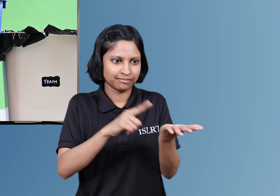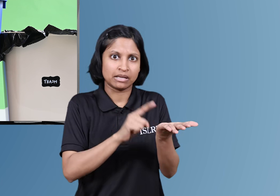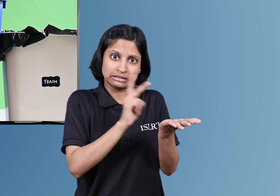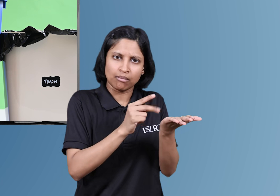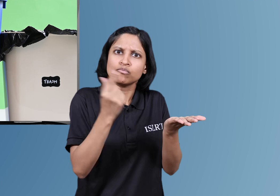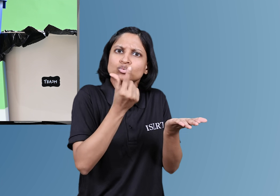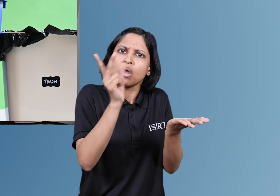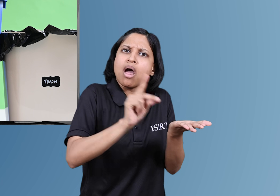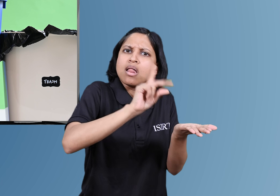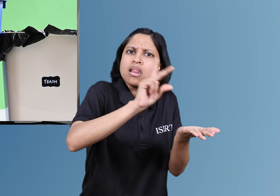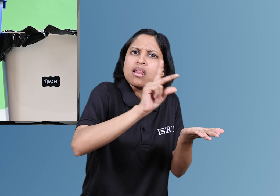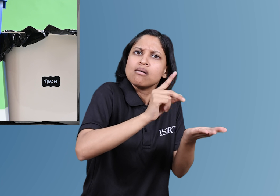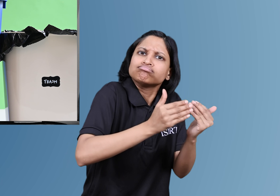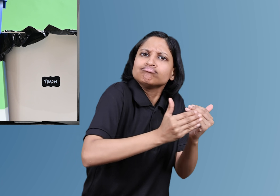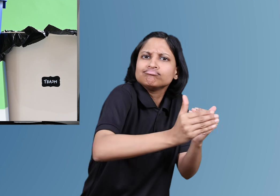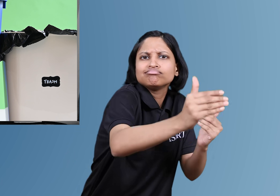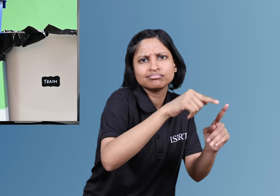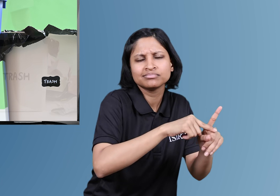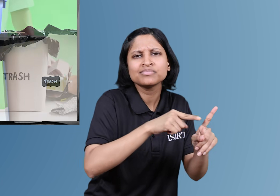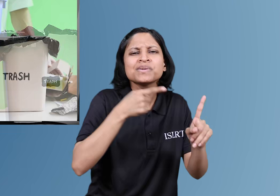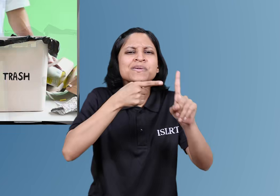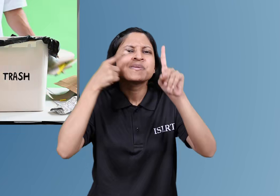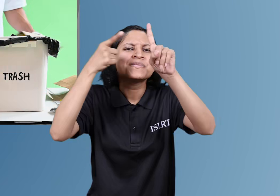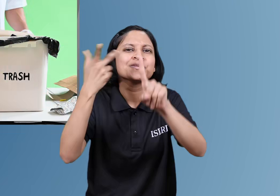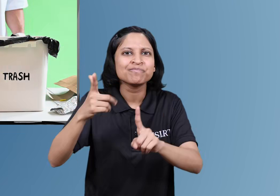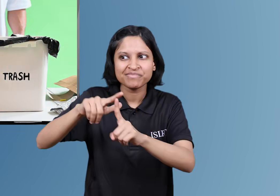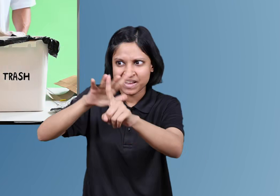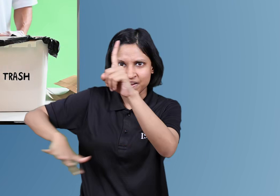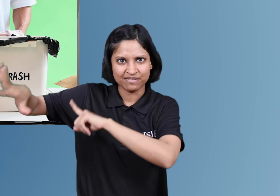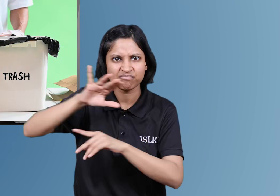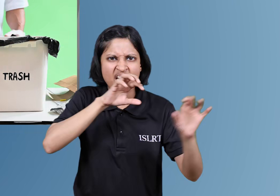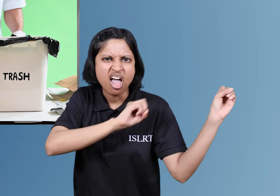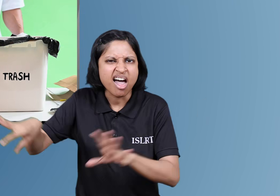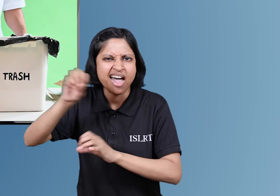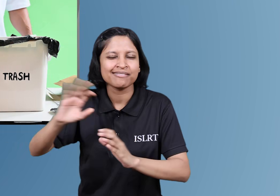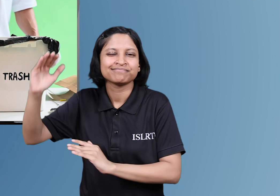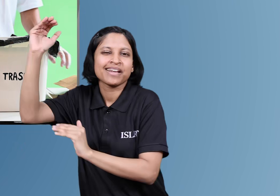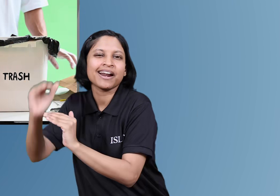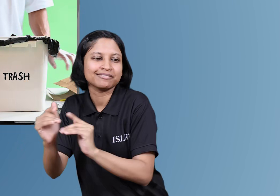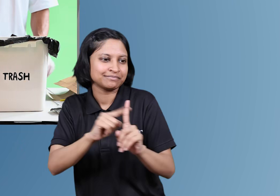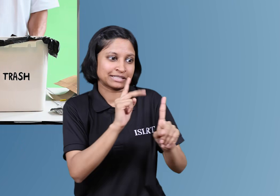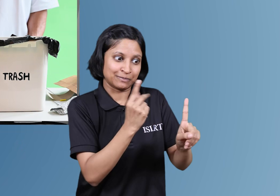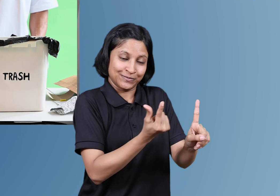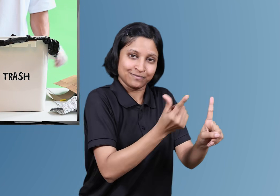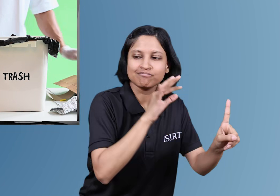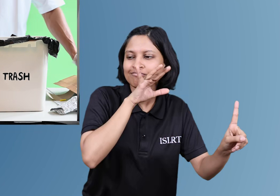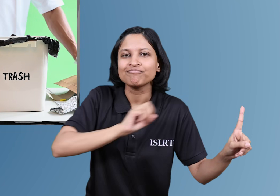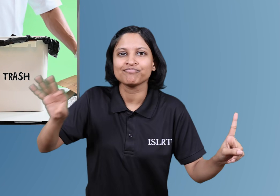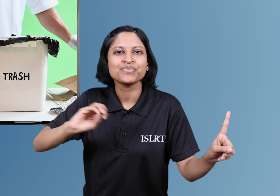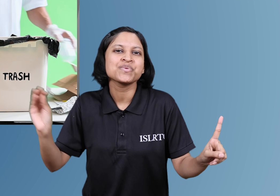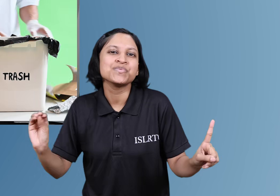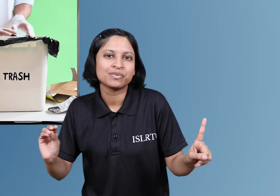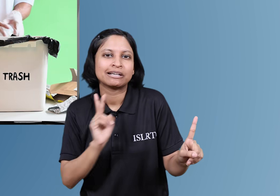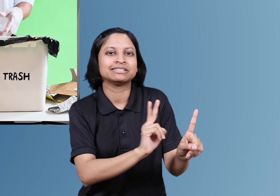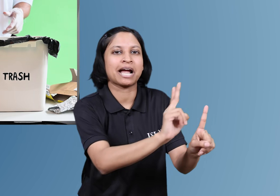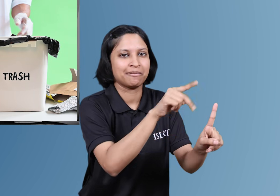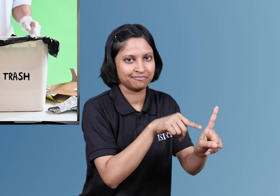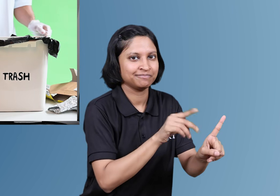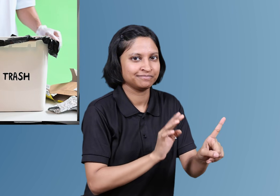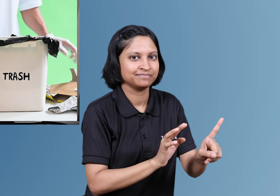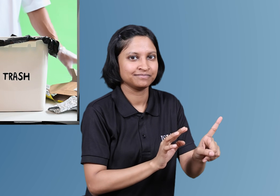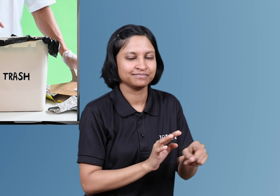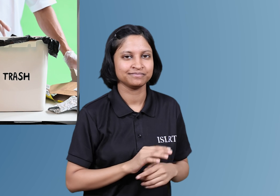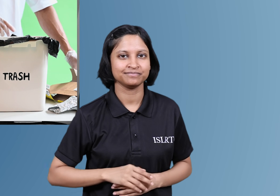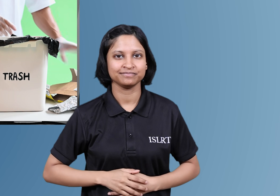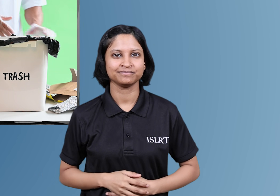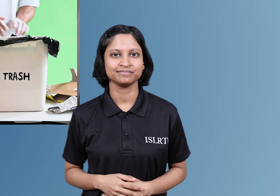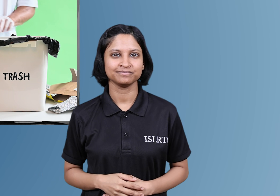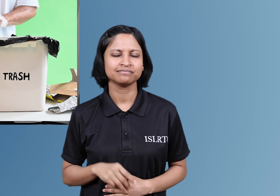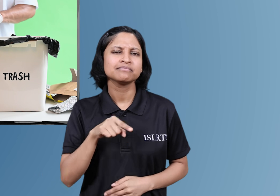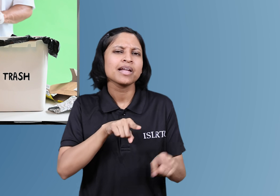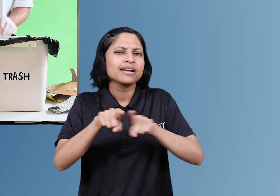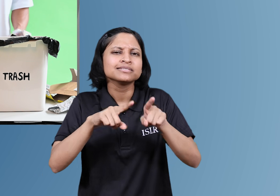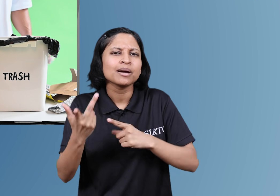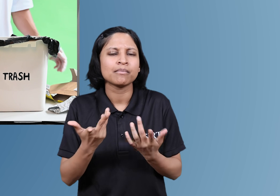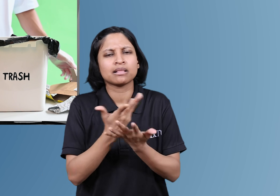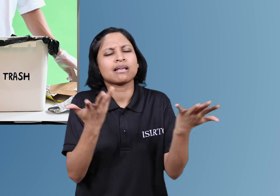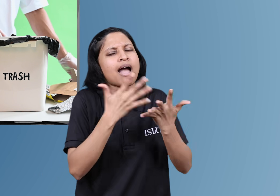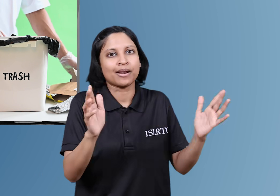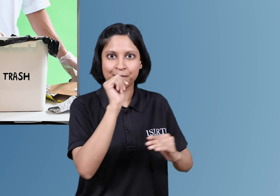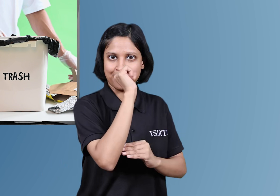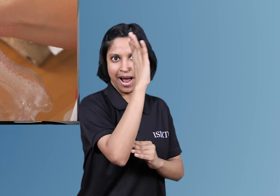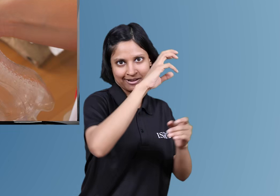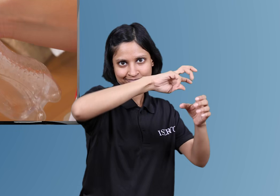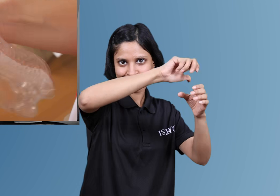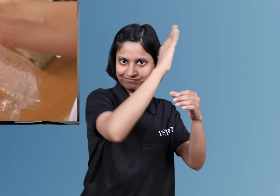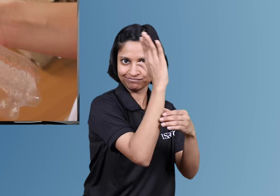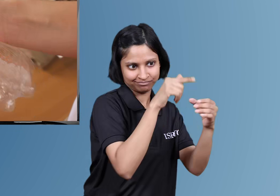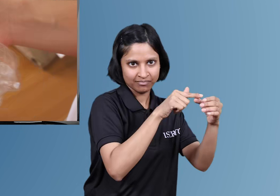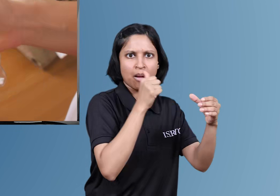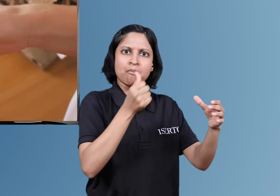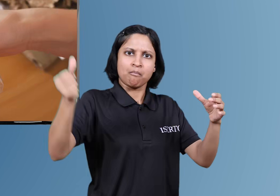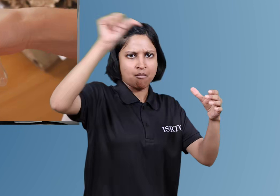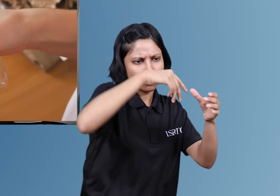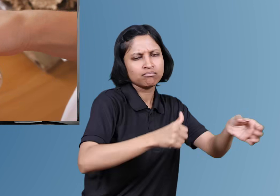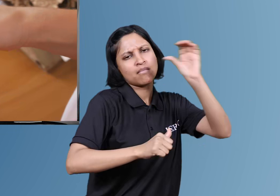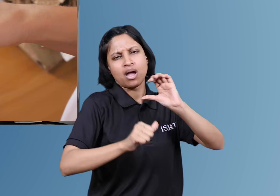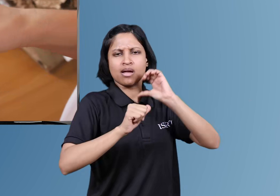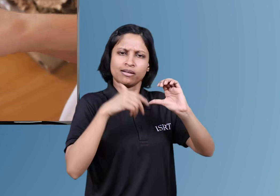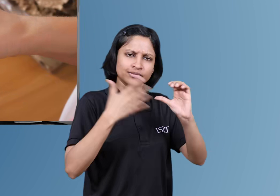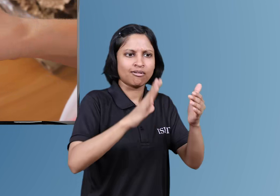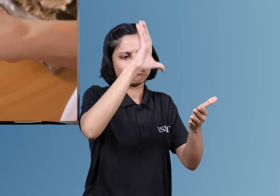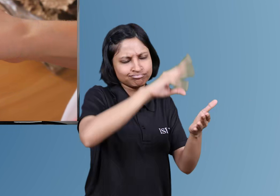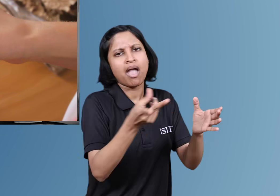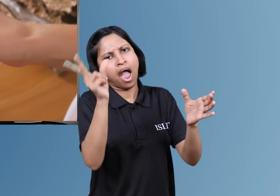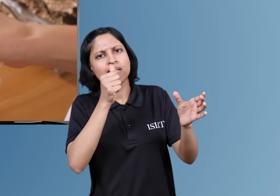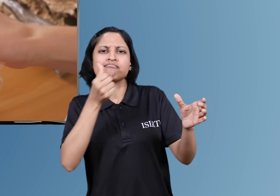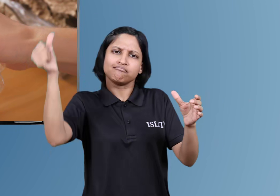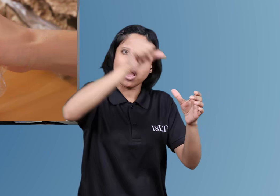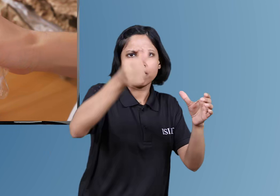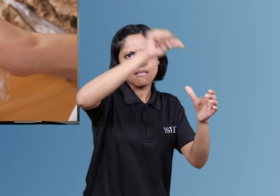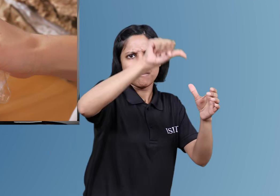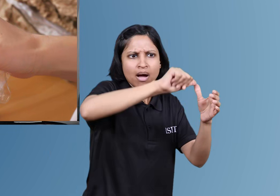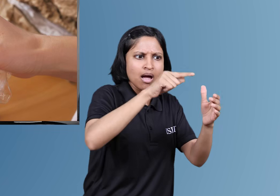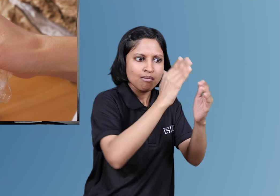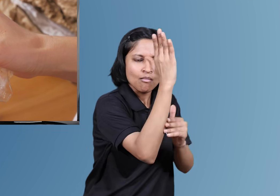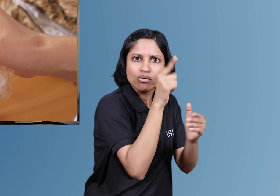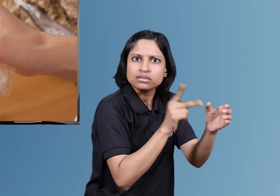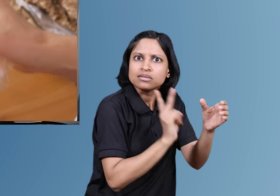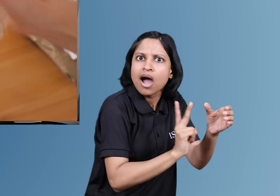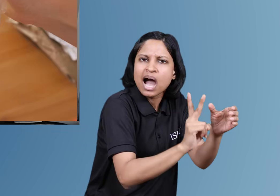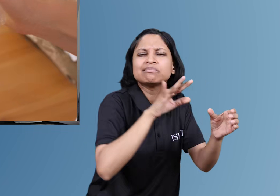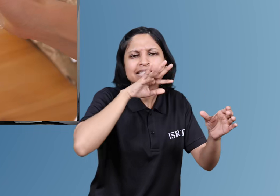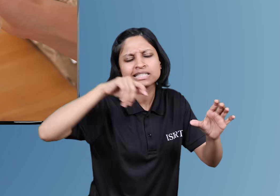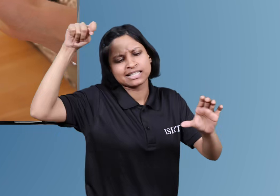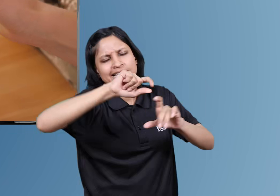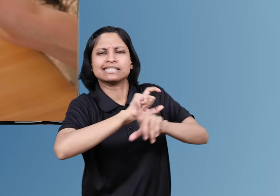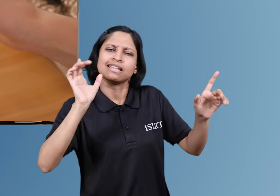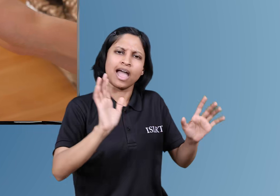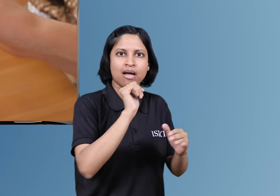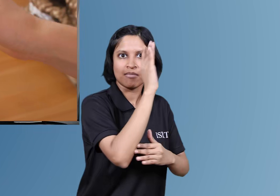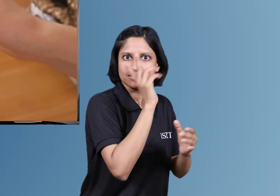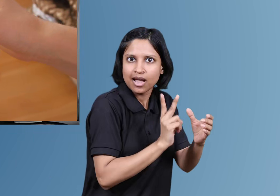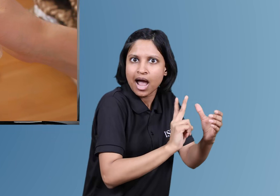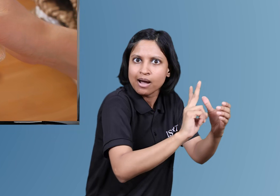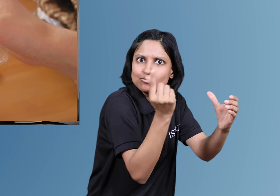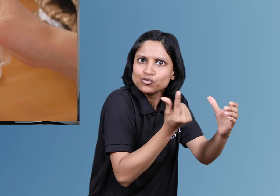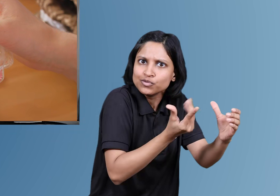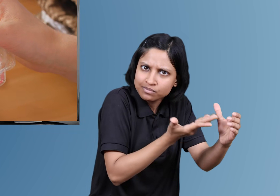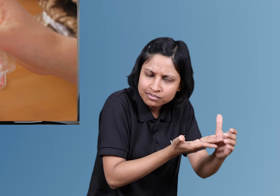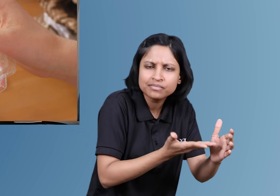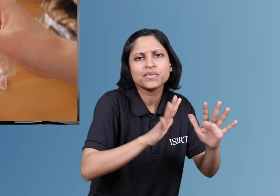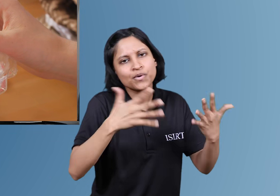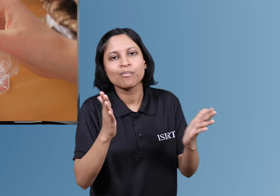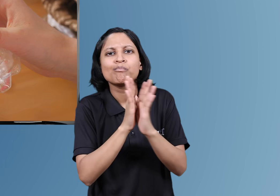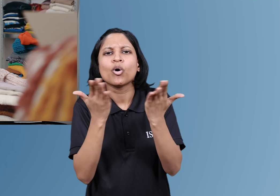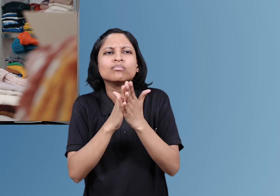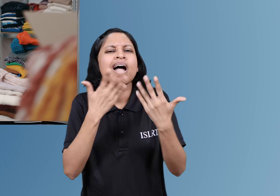The practice of using an item more than once instead of discarding it, reusing a water bottle